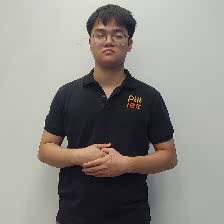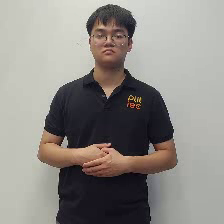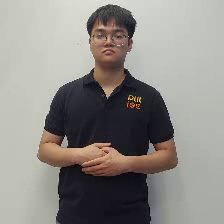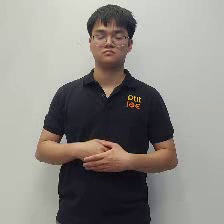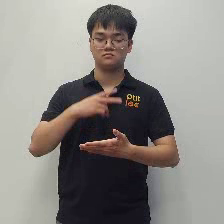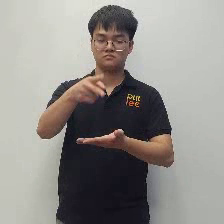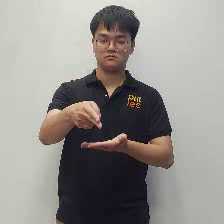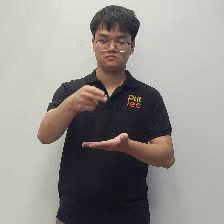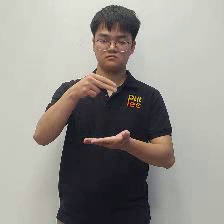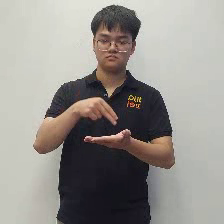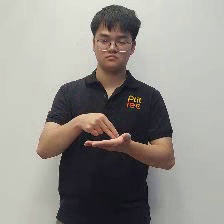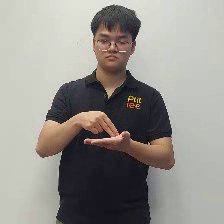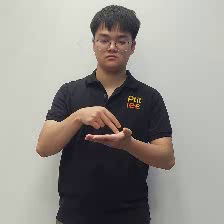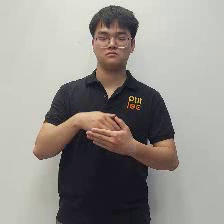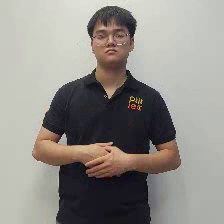Thức ăn